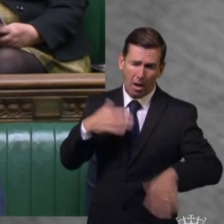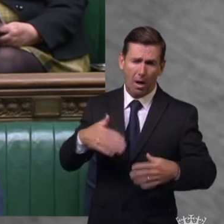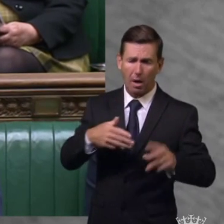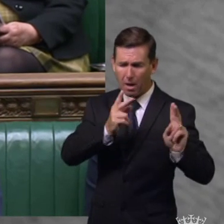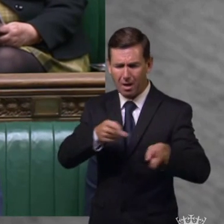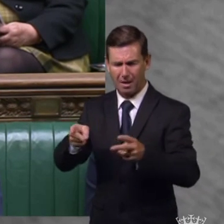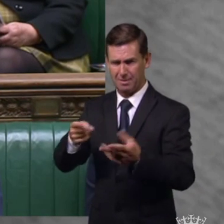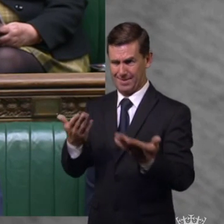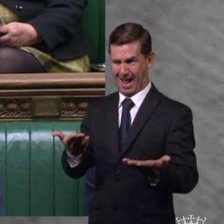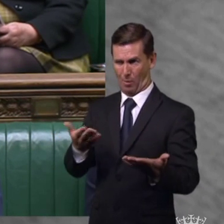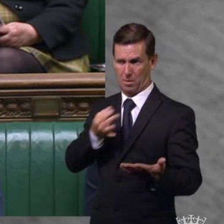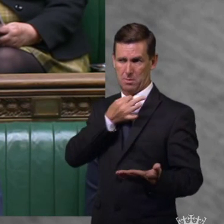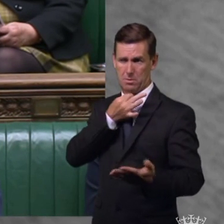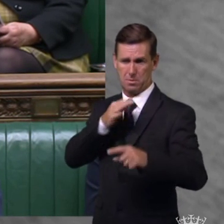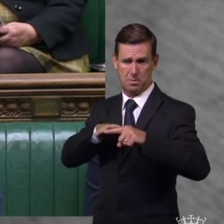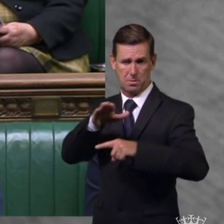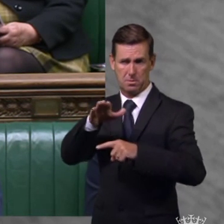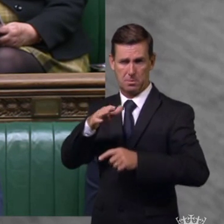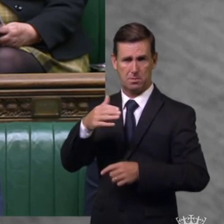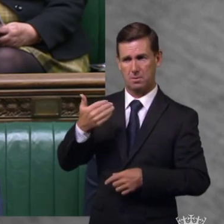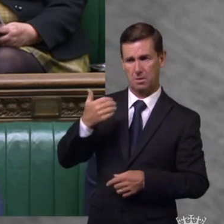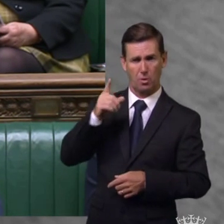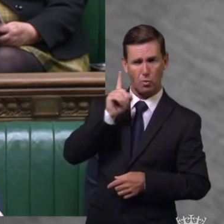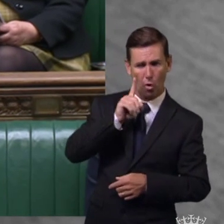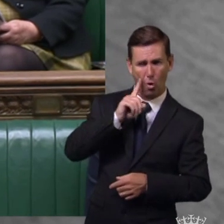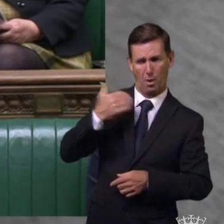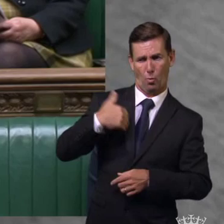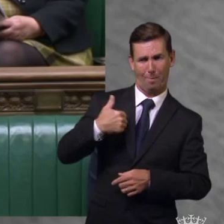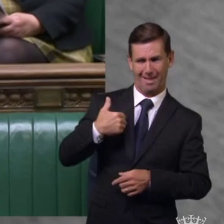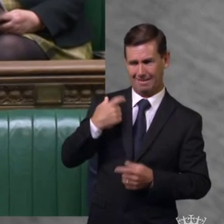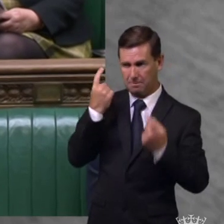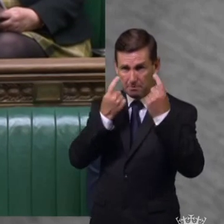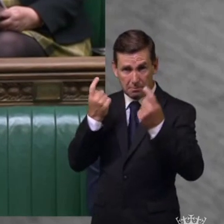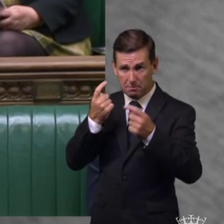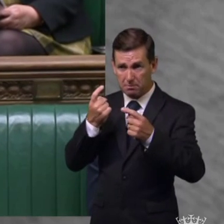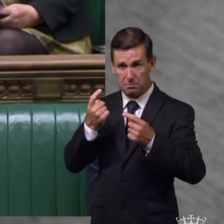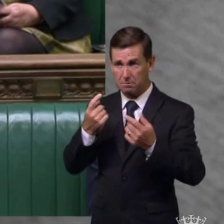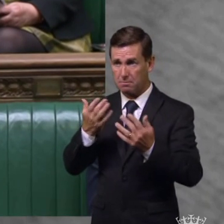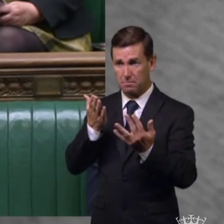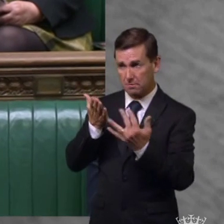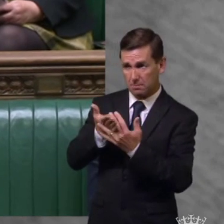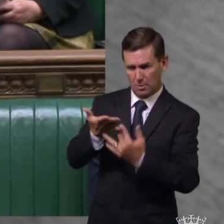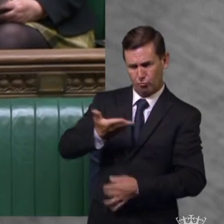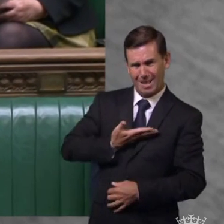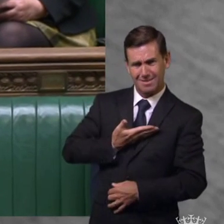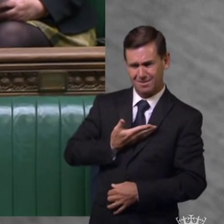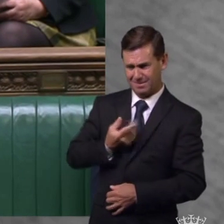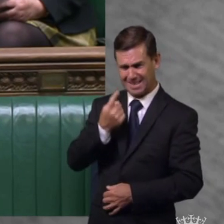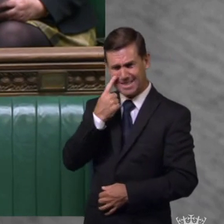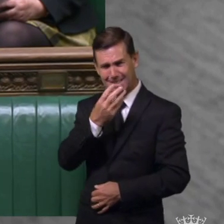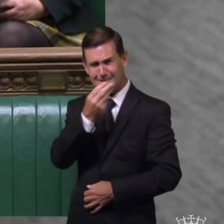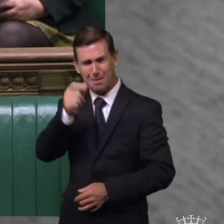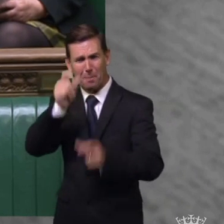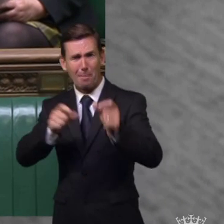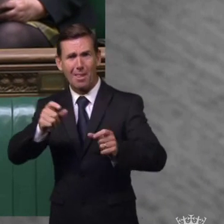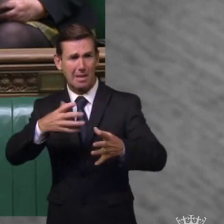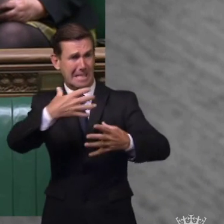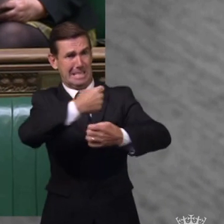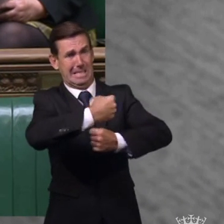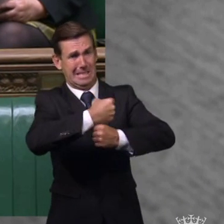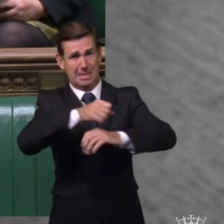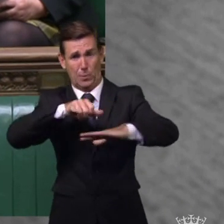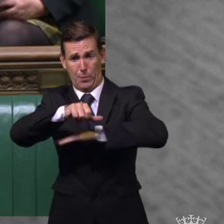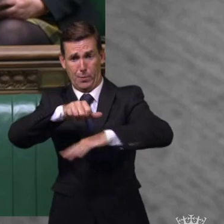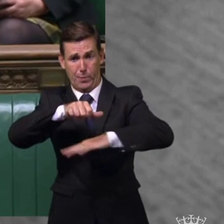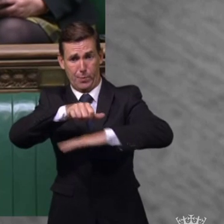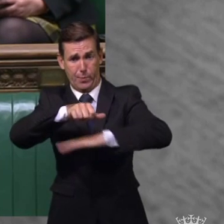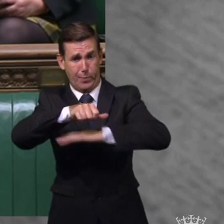Women and girls fear for their liberty. Afghan civilians are holding on to the undercarriage of NATO aircraft—literally clinging to departing hope.